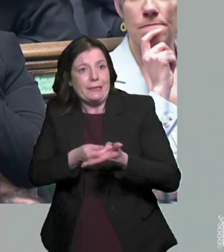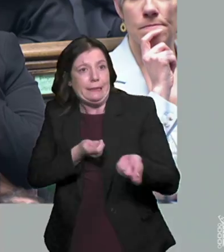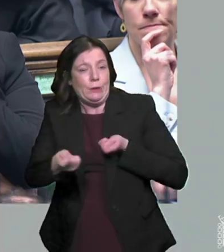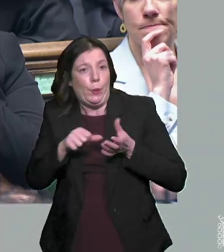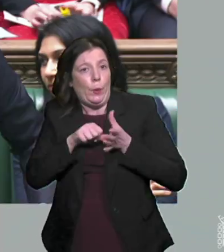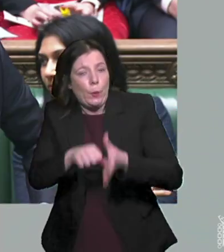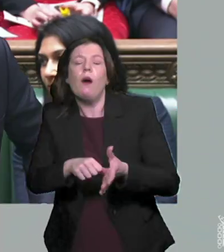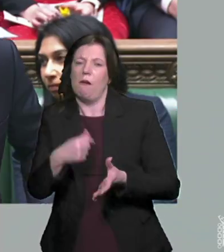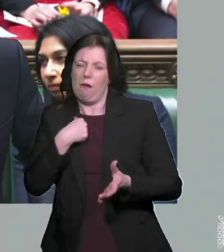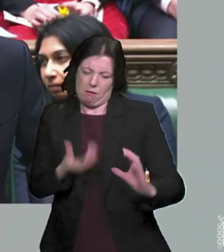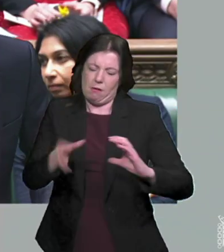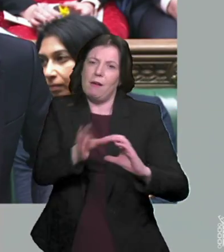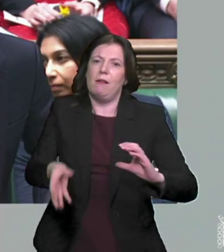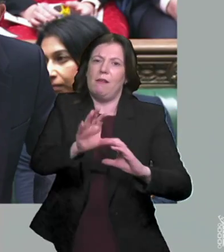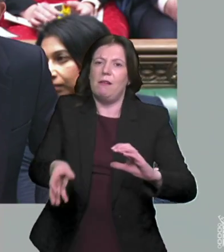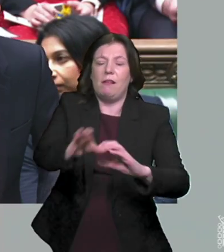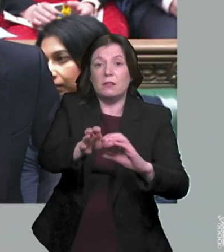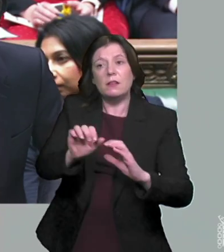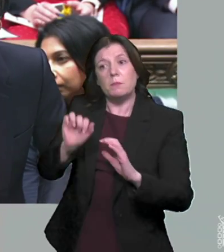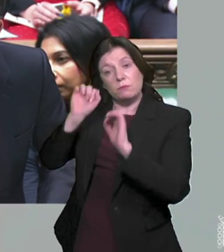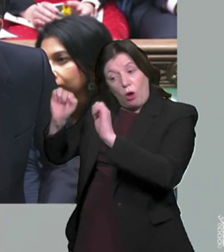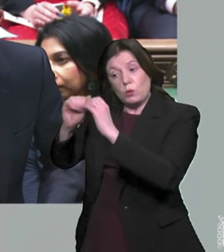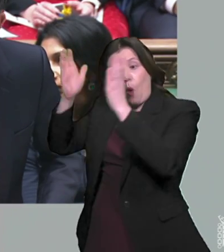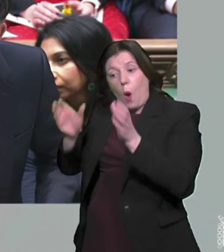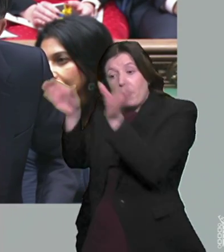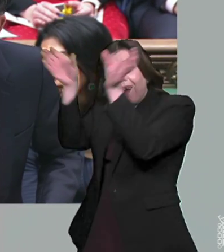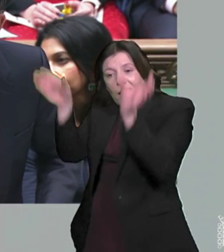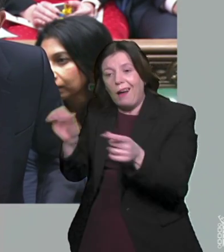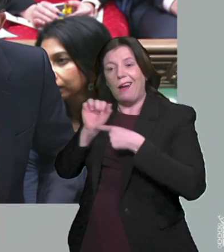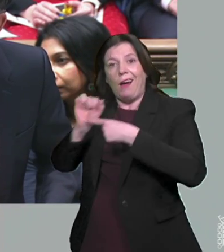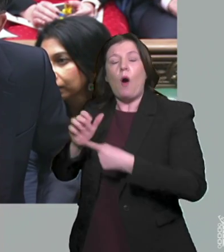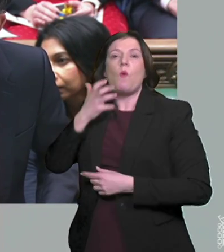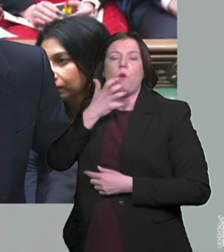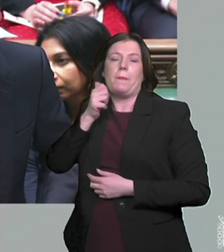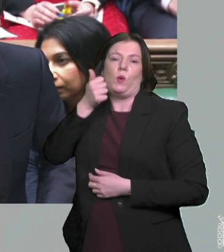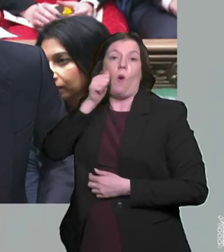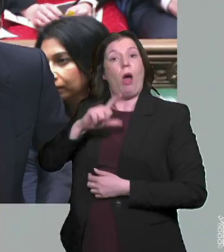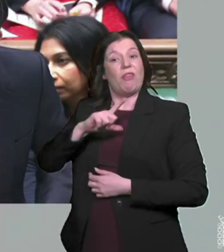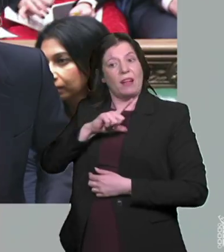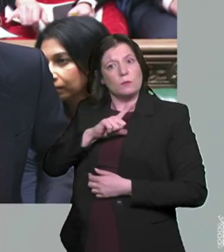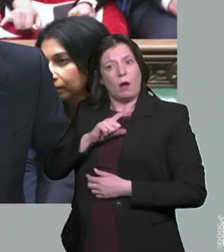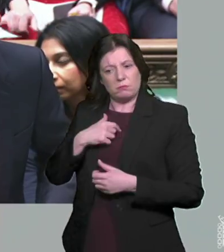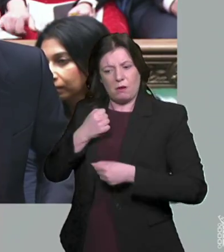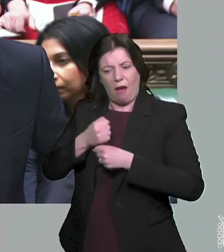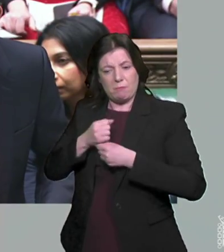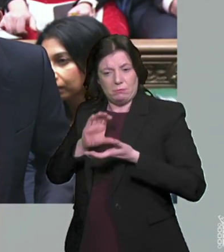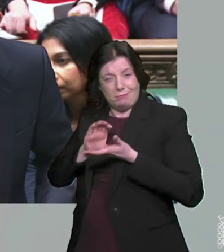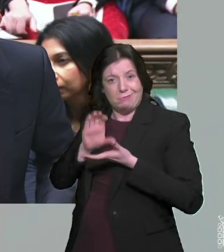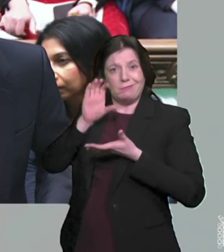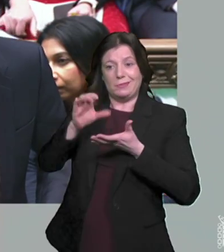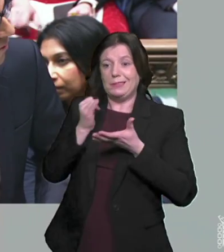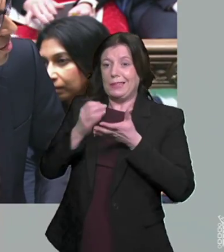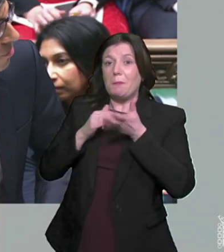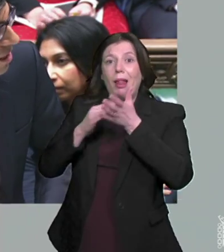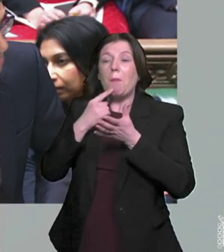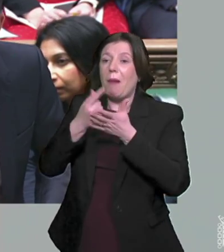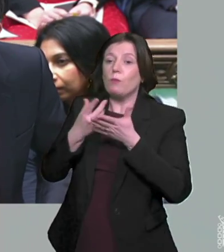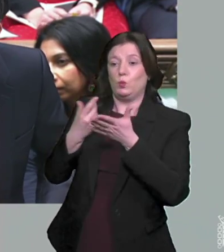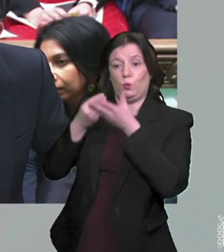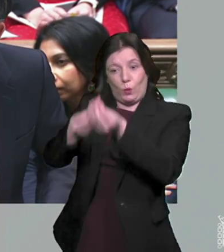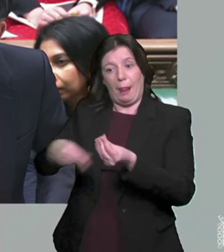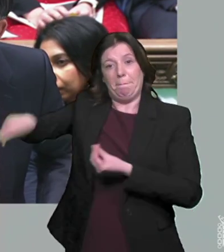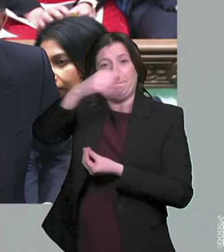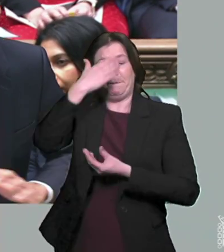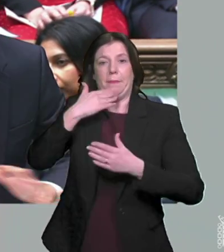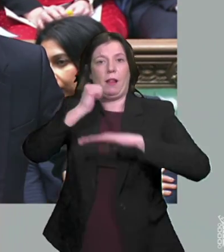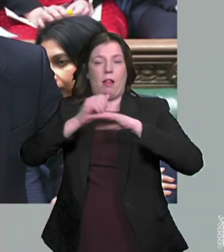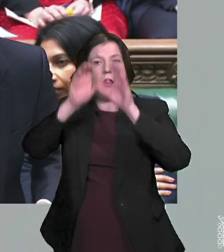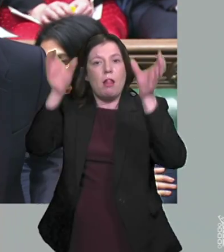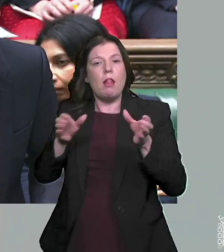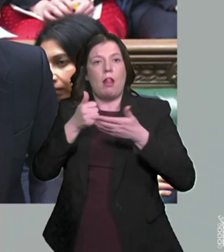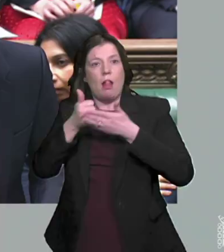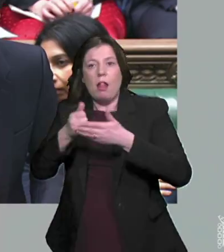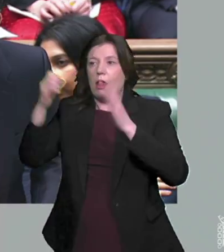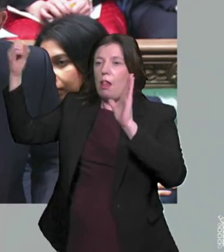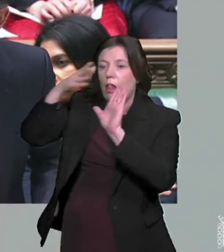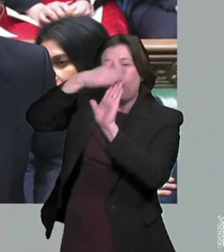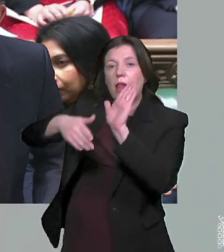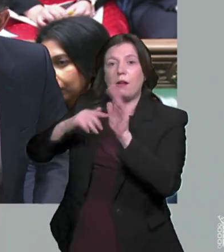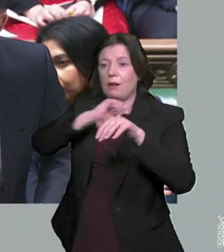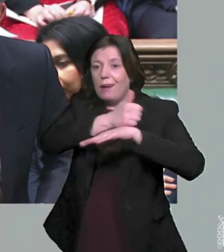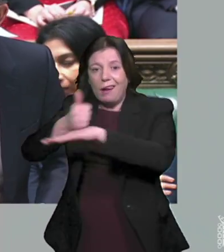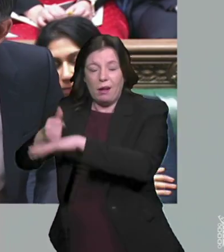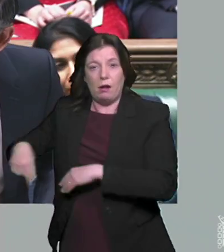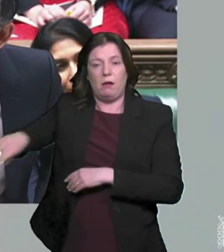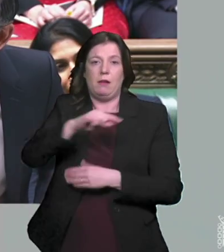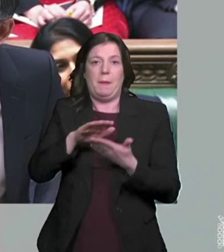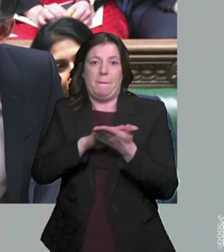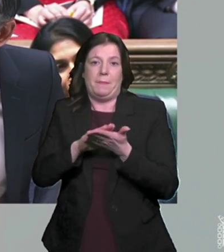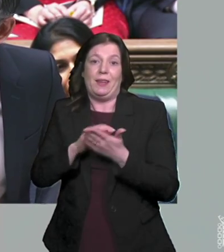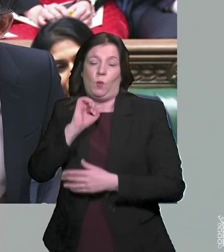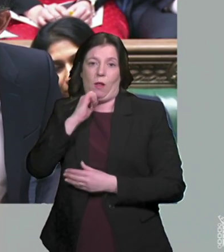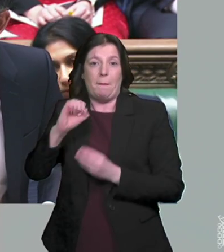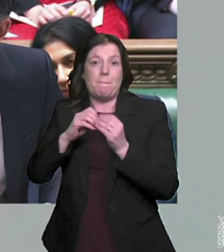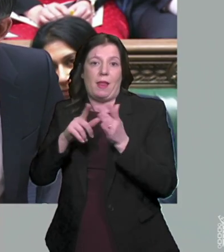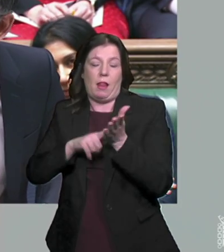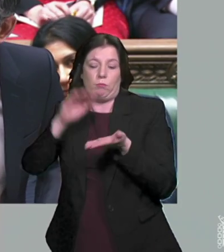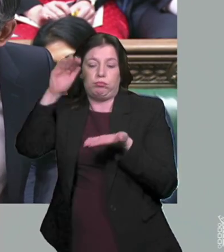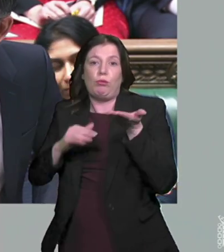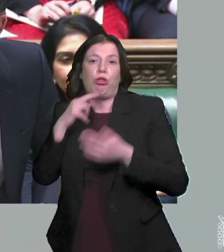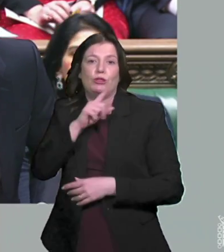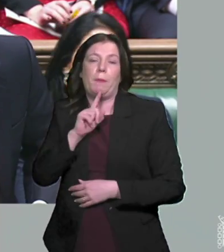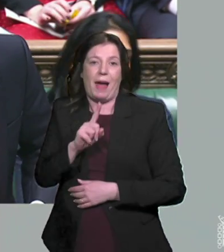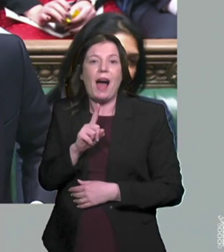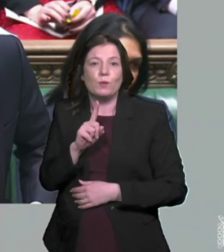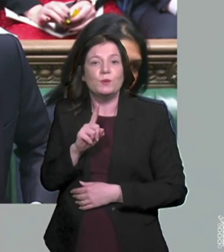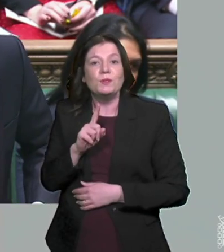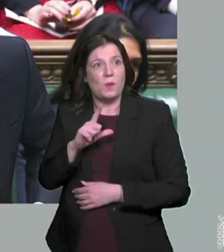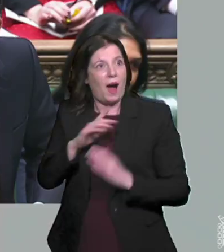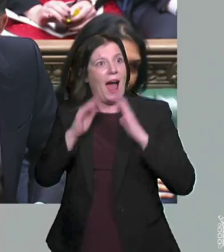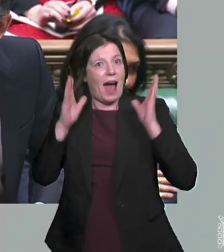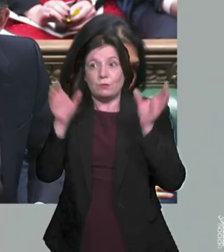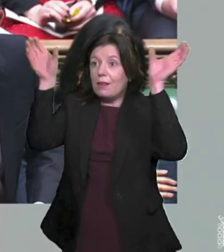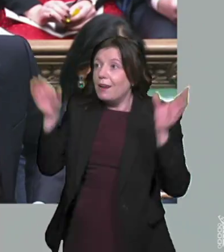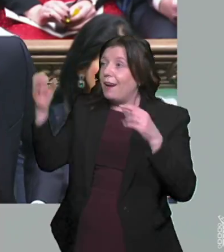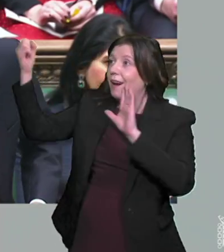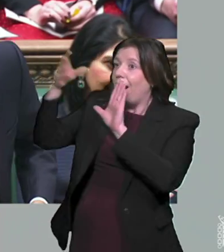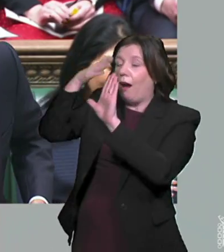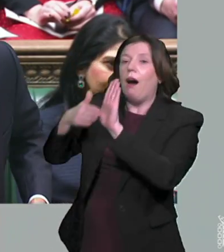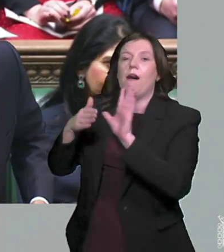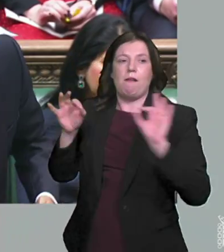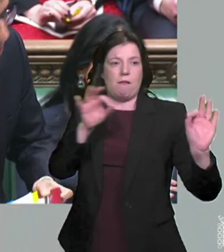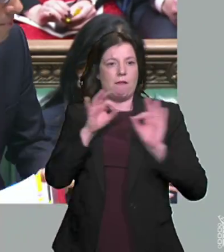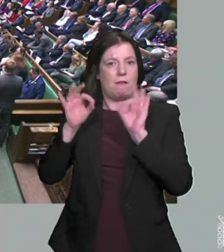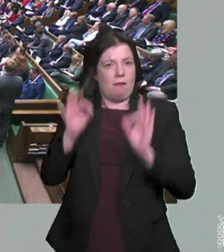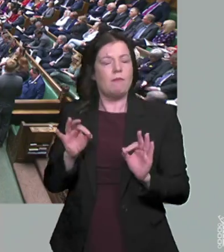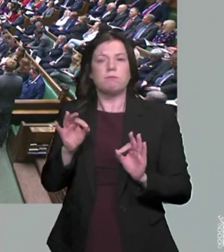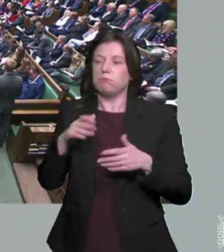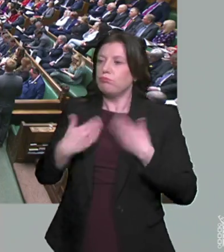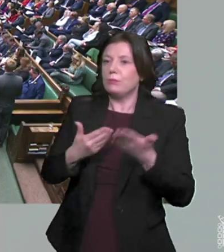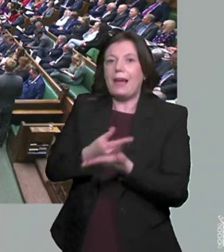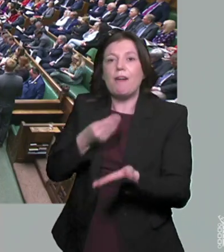I agree with the honourable Lady about energy efficiency. It is important, which is why the Government have allocated more than £6 billion over the current Parliament, and the new schemes that we have just introduced will help hundreds of thousands of households across the country, saving them about £300 on their bills through improvements in their energy efficiency—and the honourable Lady is right: it should be available everywhere, including Scotland.